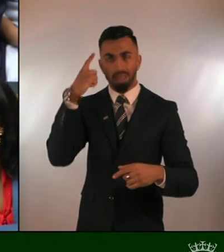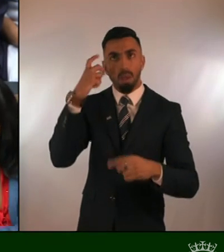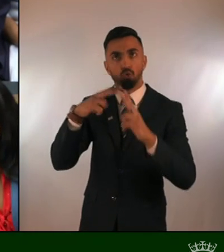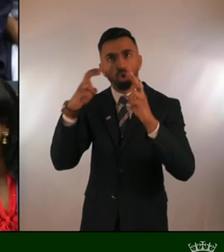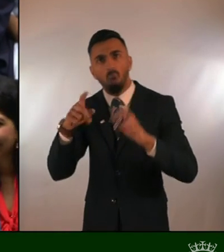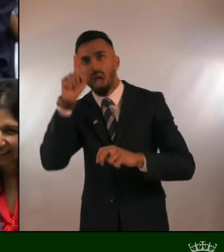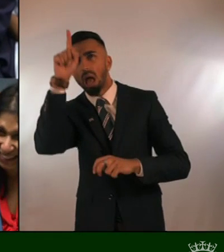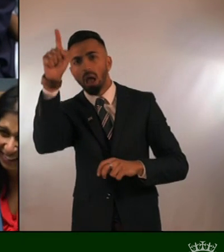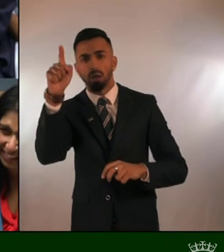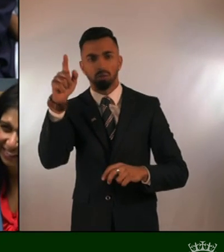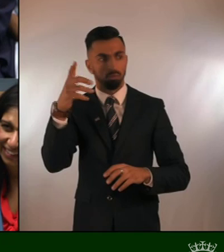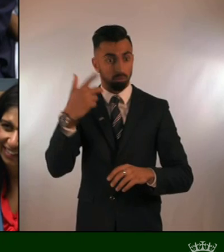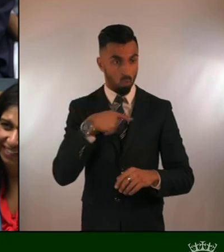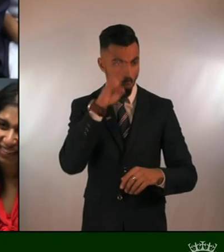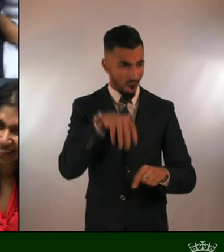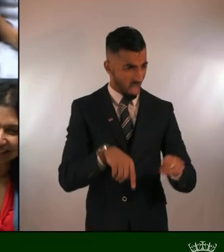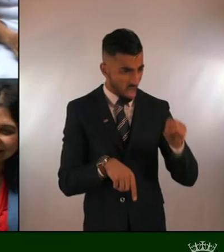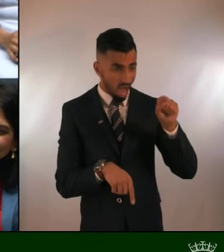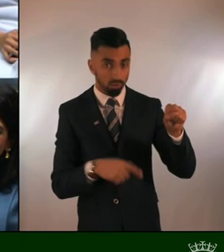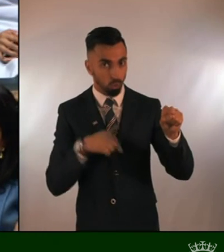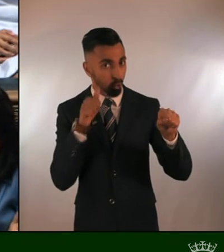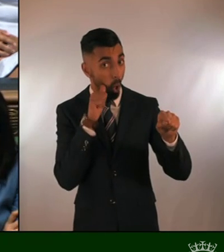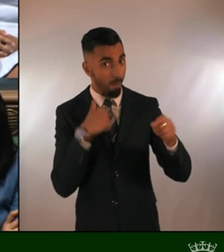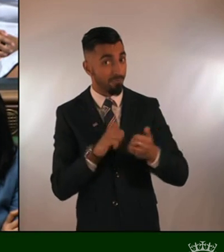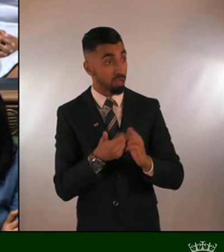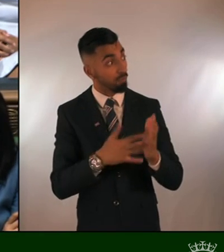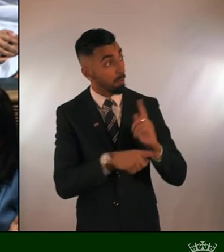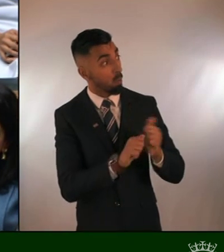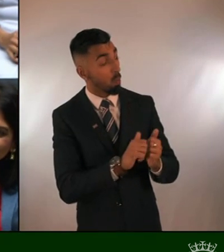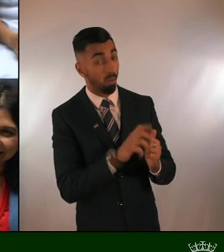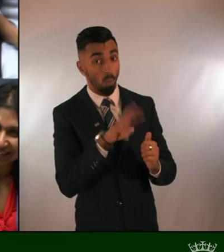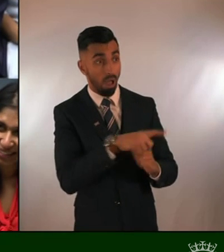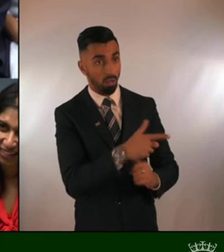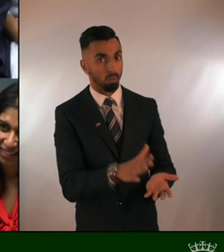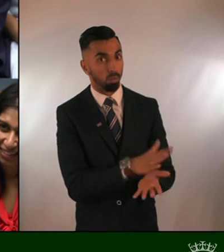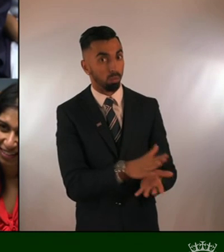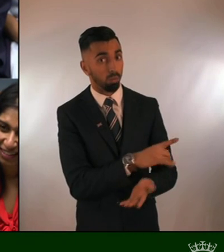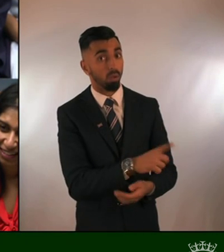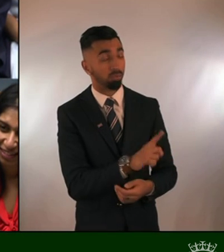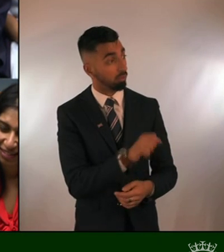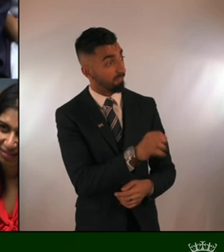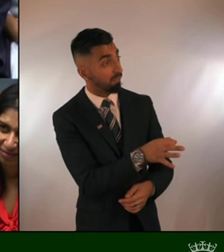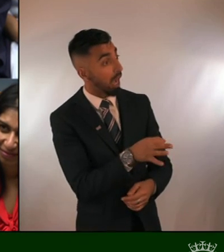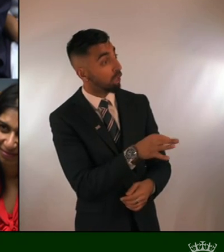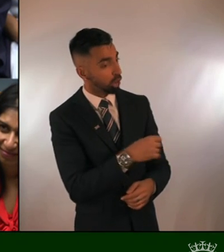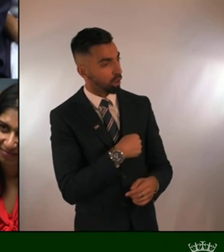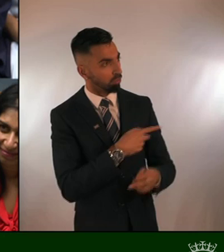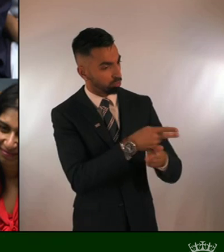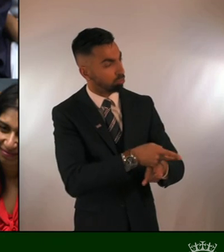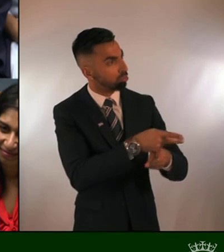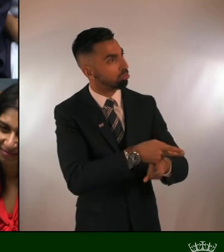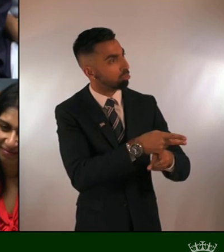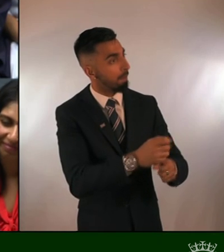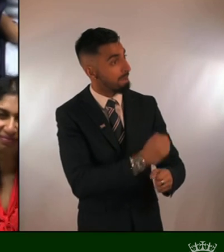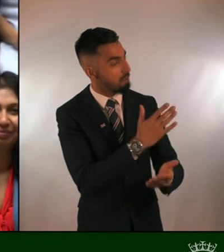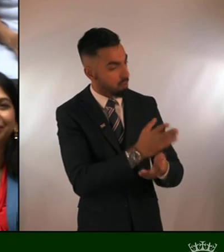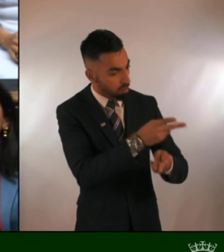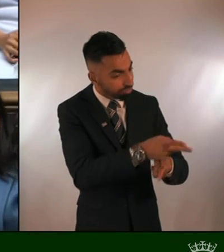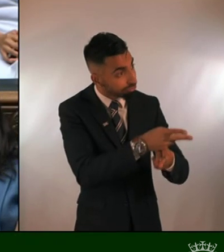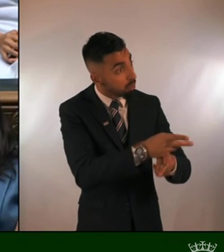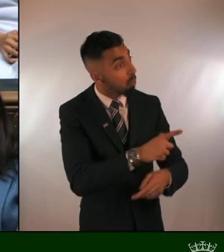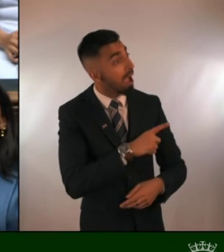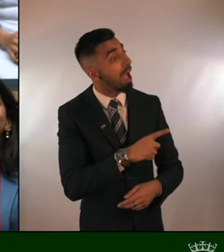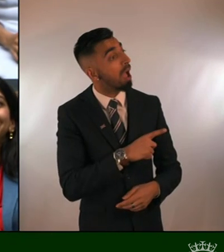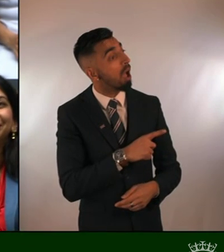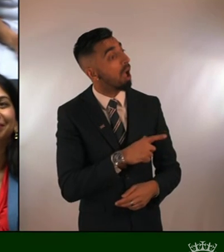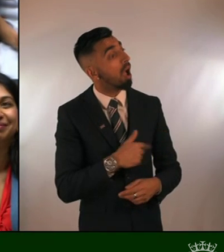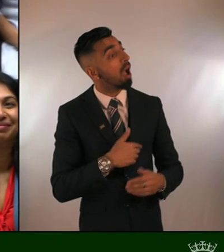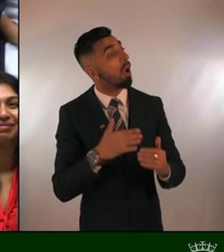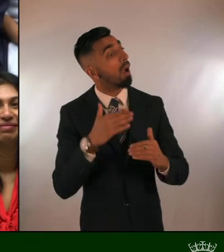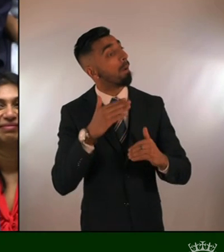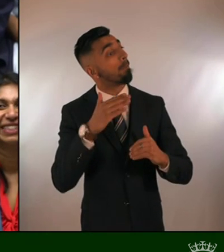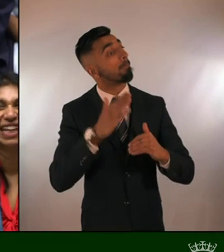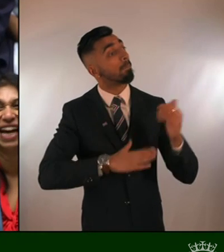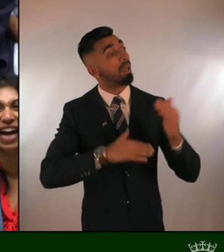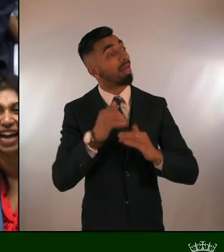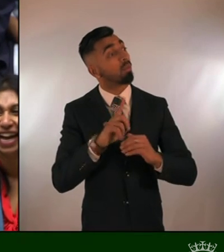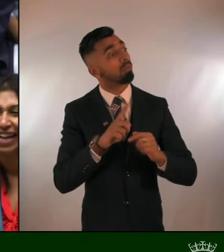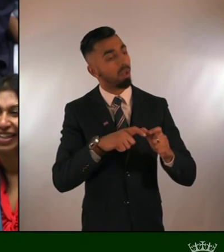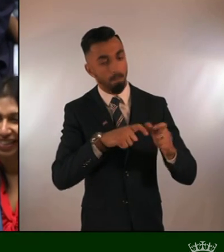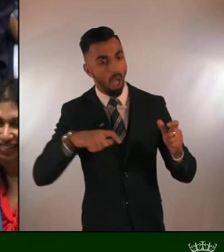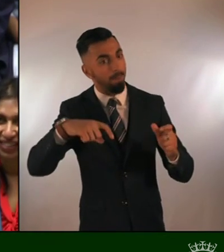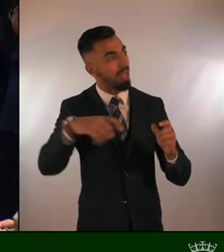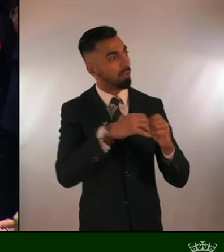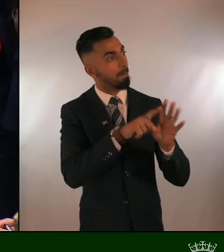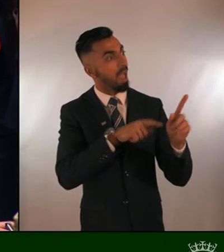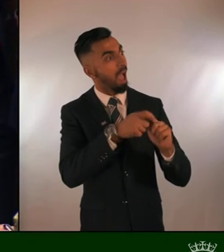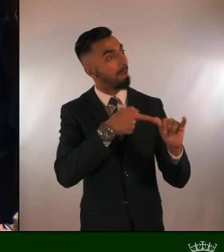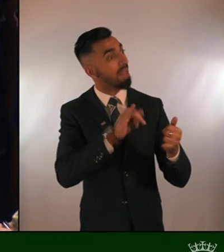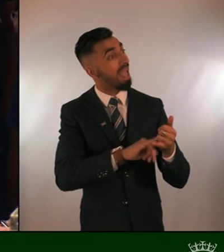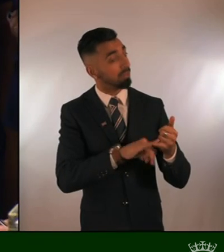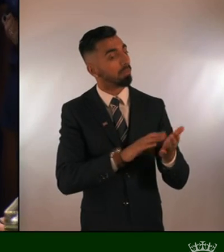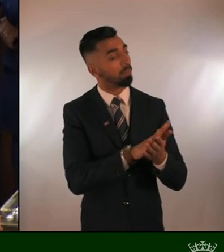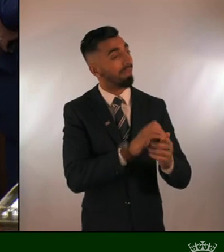and—something my north and mid-Wales colleagues will be particularly pleased to hear—we are protecting beautiful villages in the Welsh borders as we finally build the Pant-Llanymynech bypass.